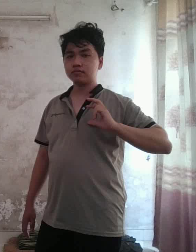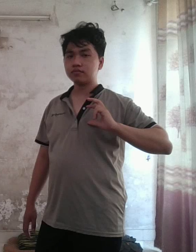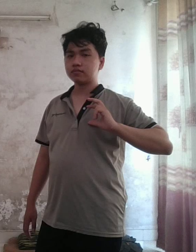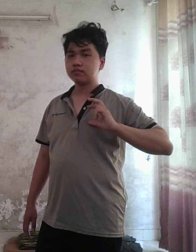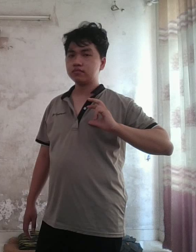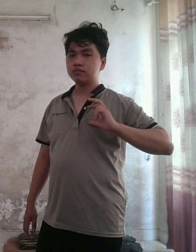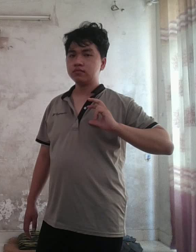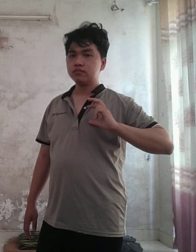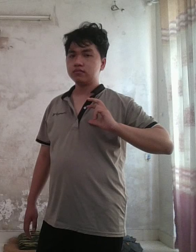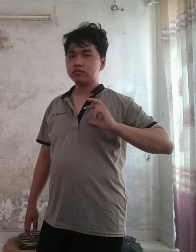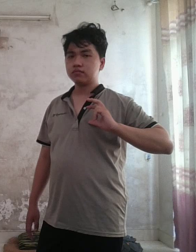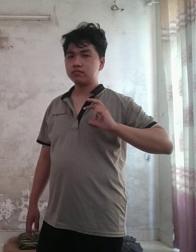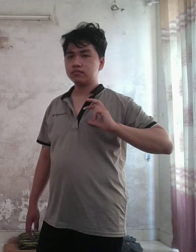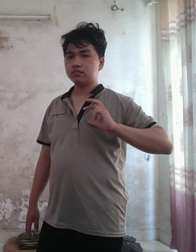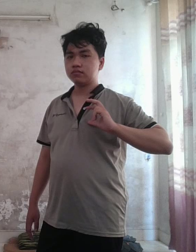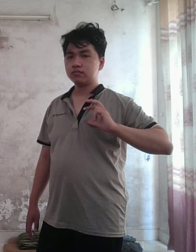giau co